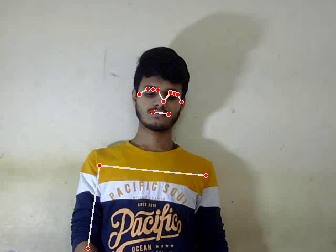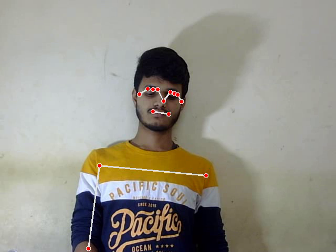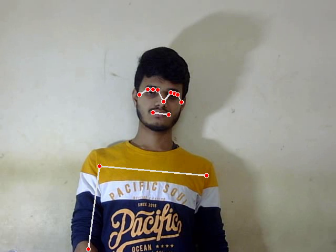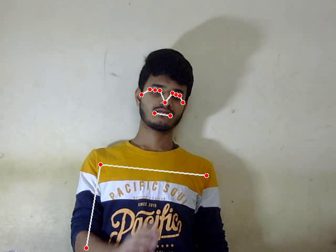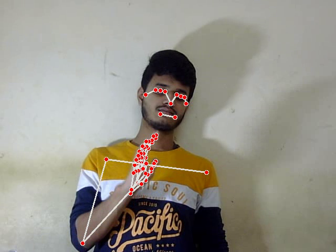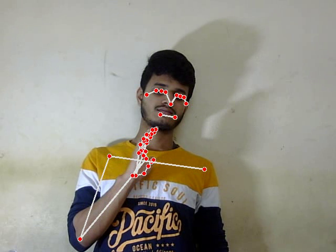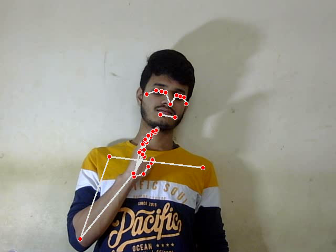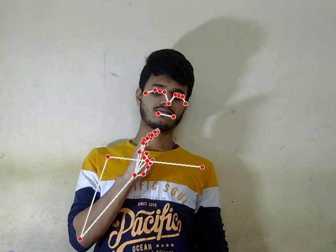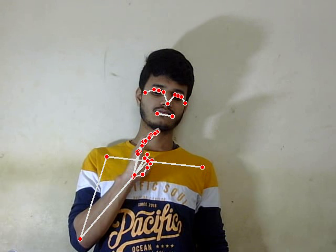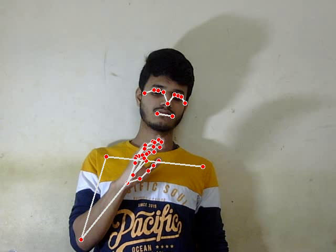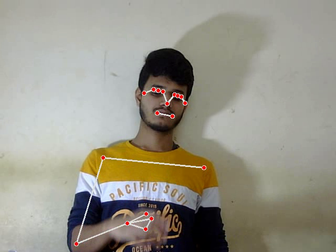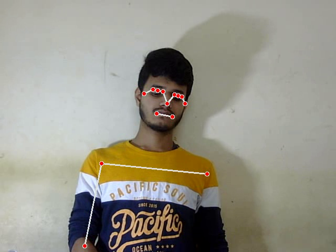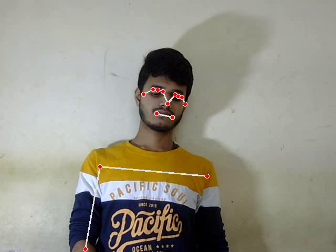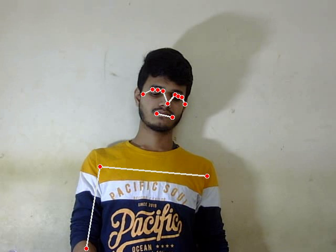fine